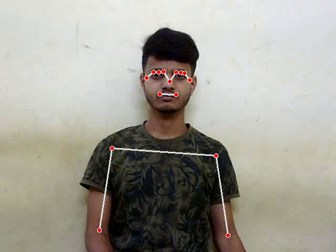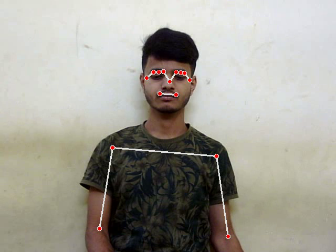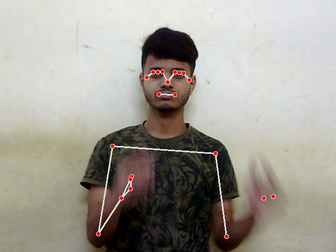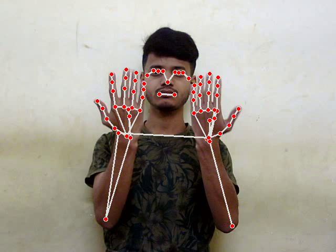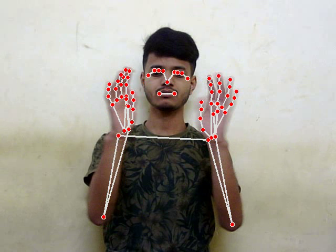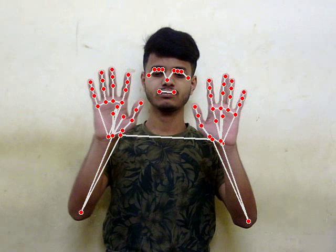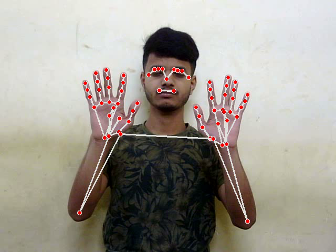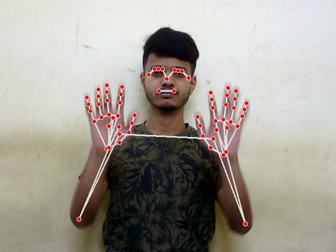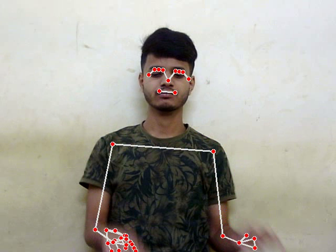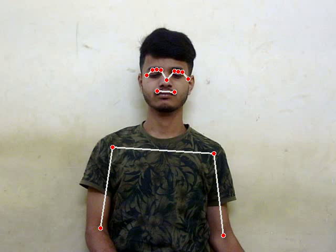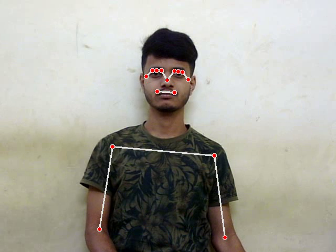do not want